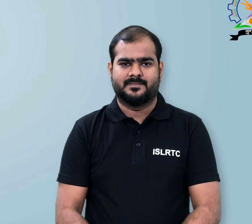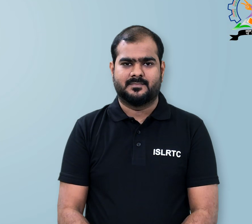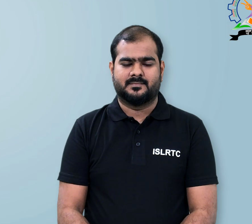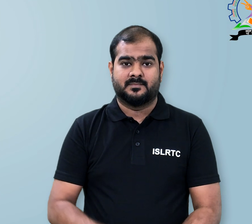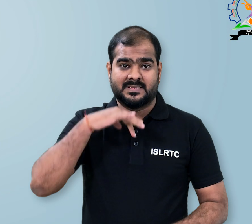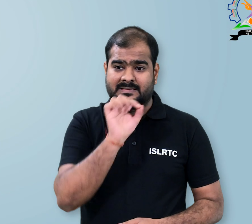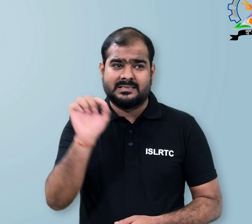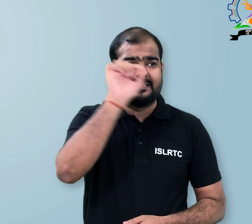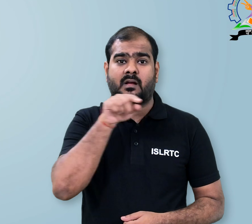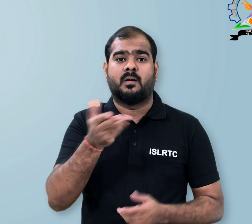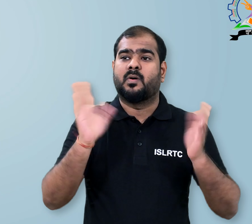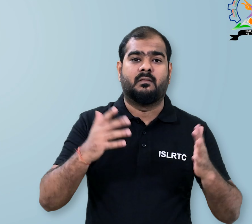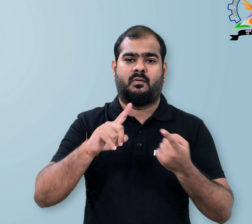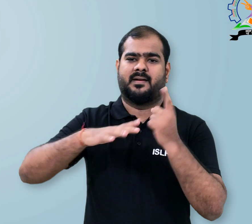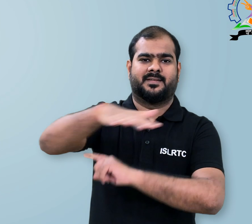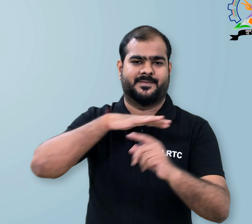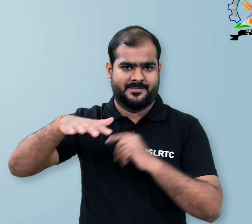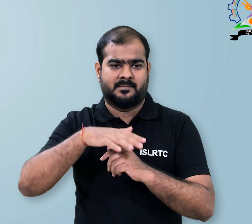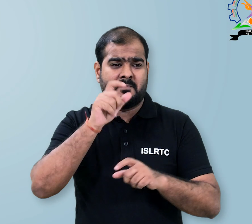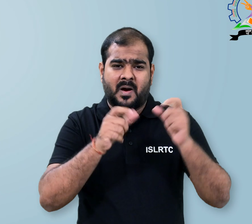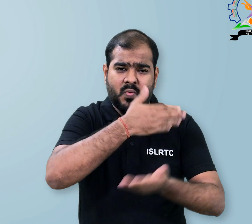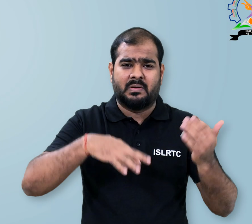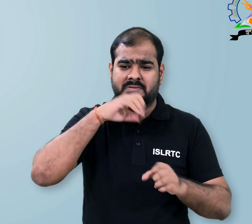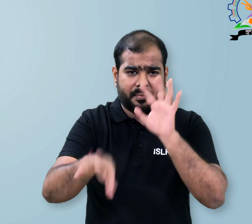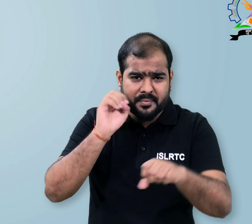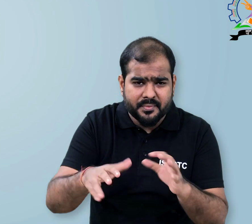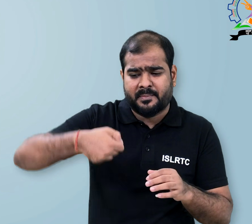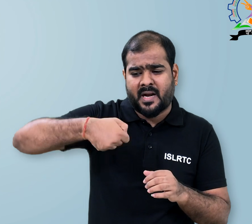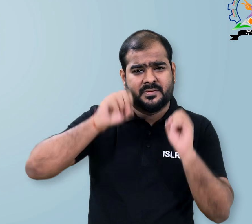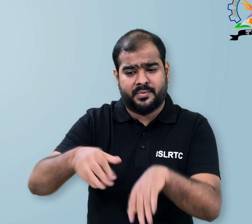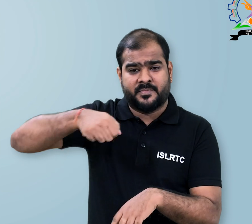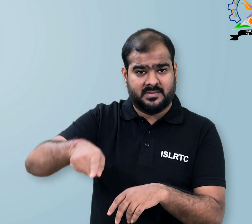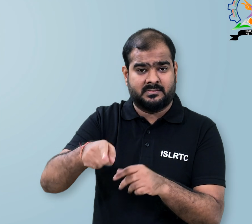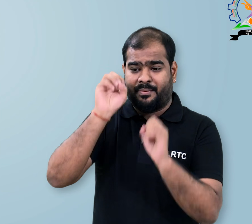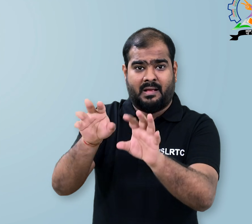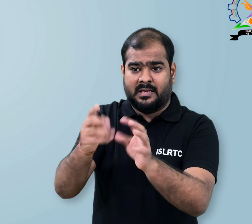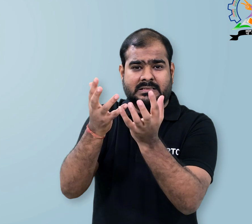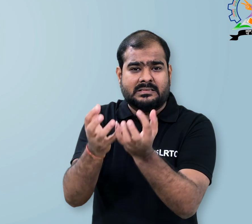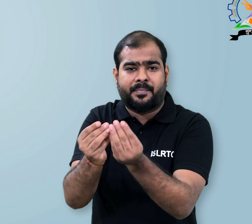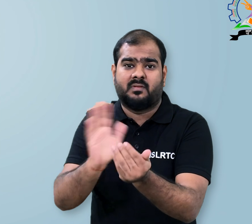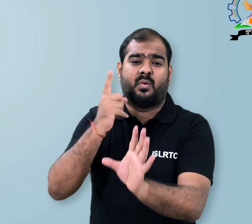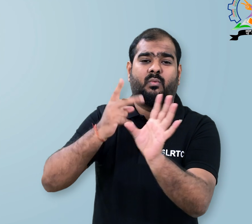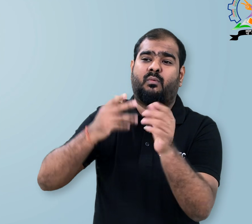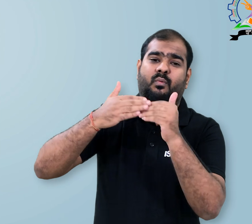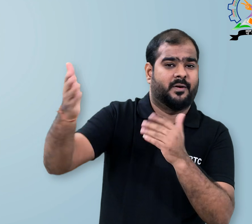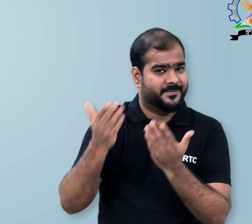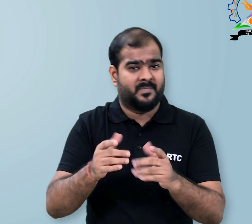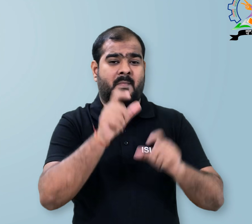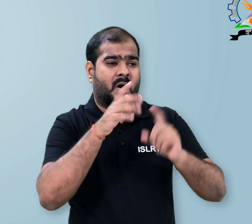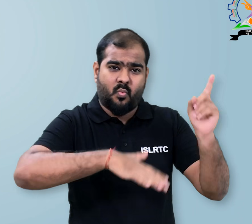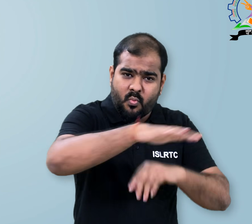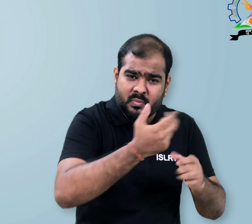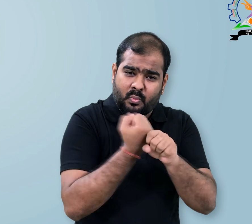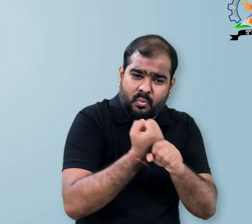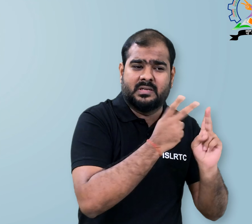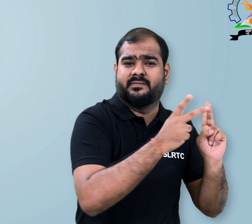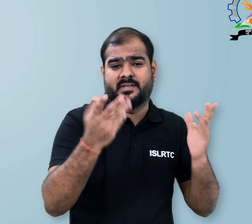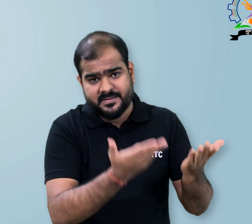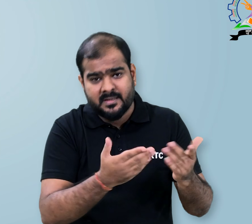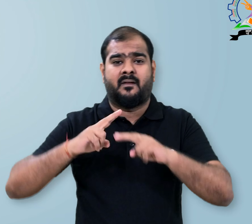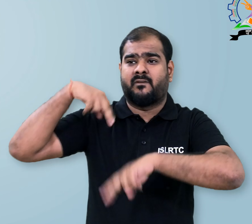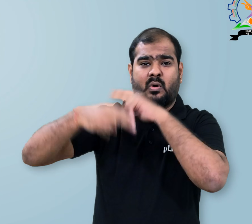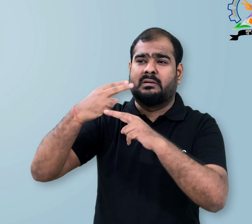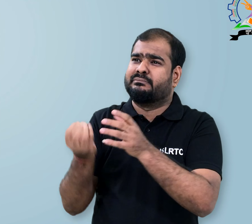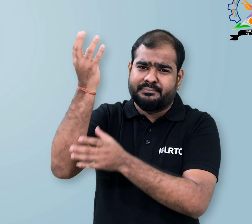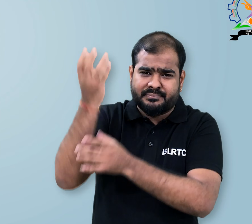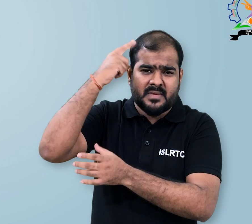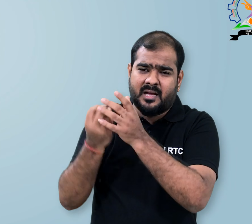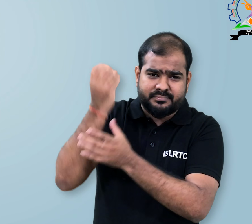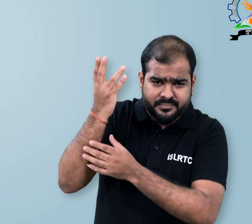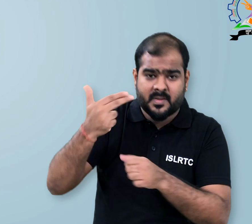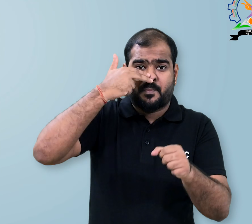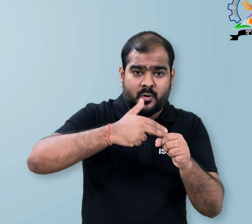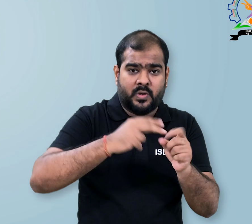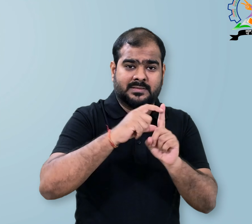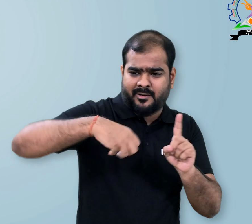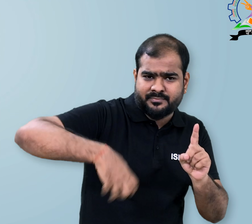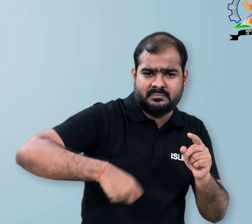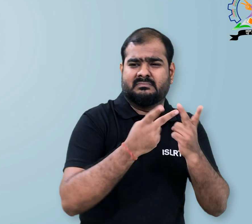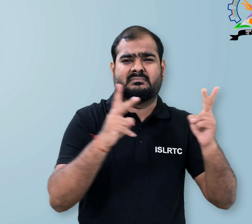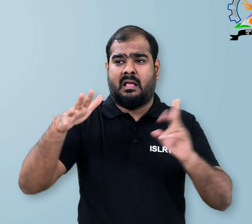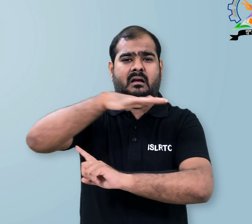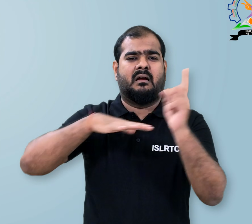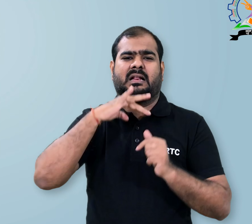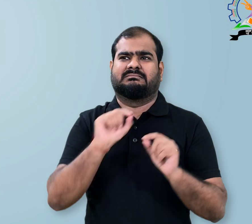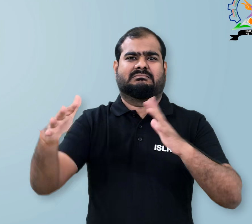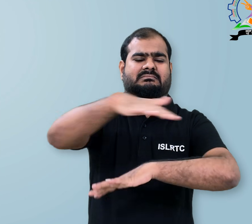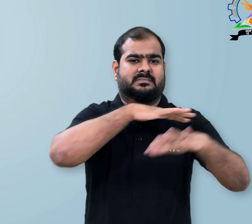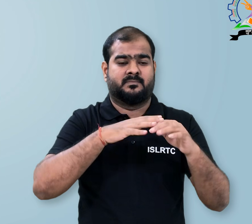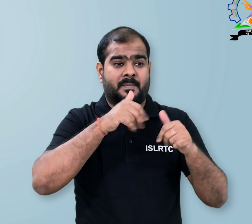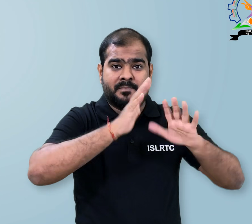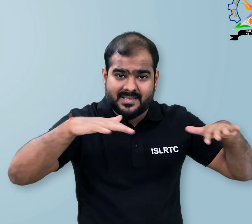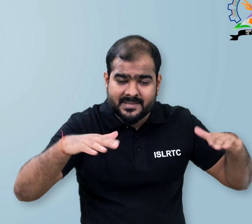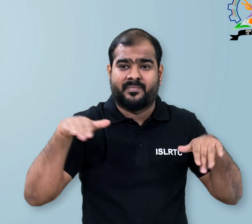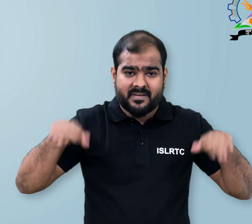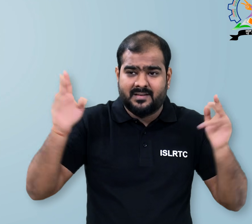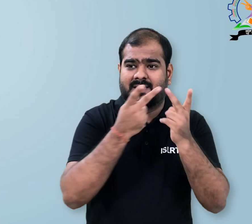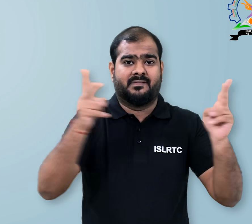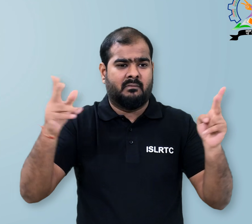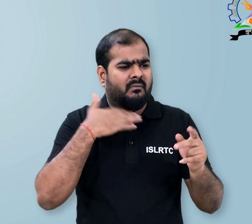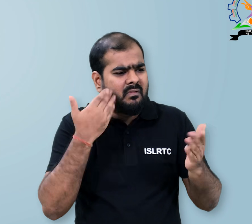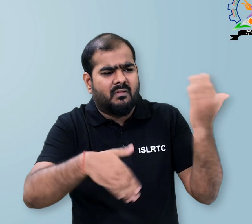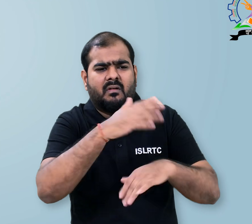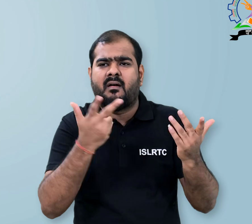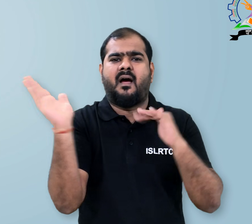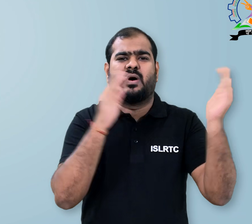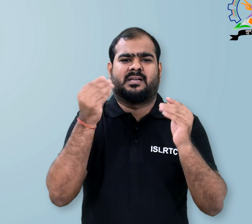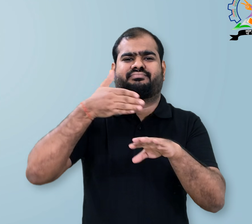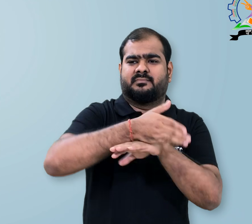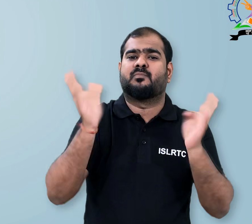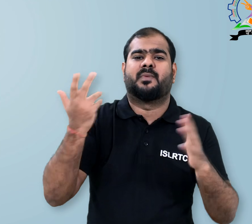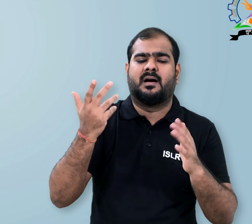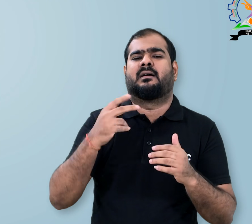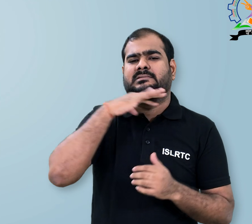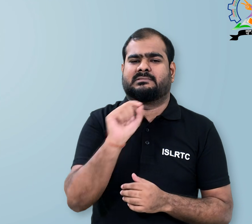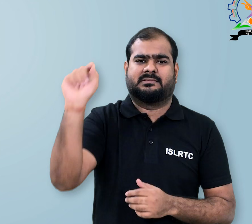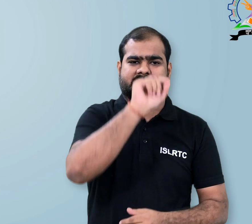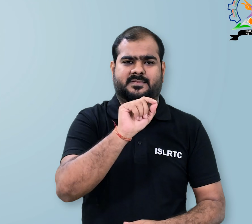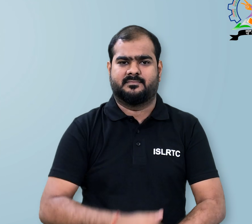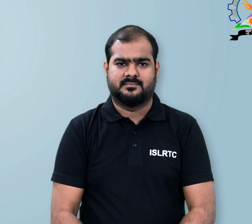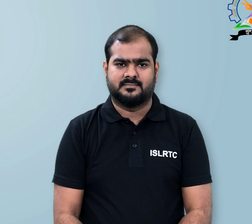A substance released into the environment due to natural or human activity which adversely affects the environment is called pollutant.